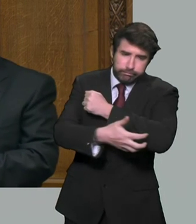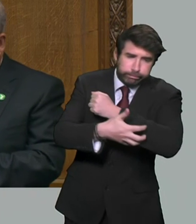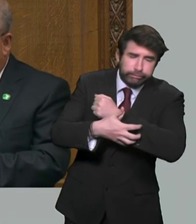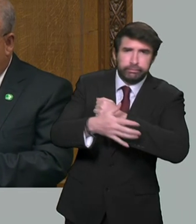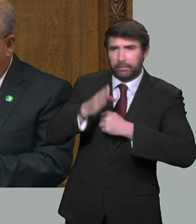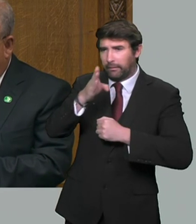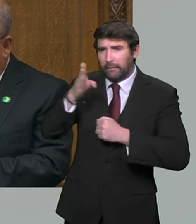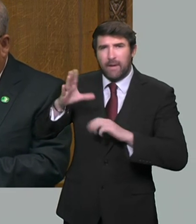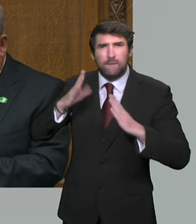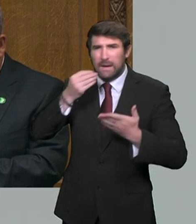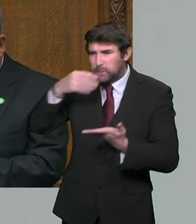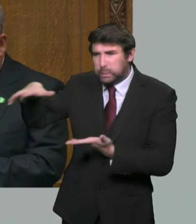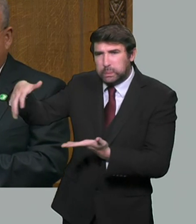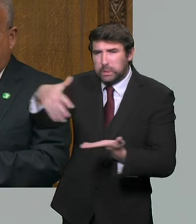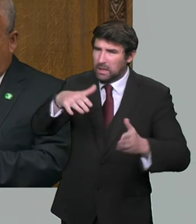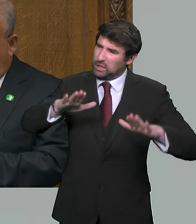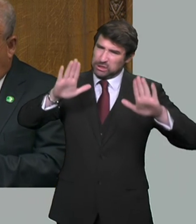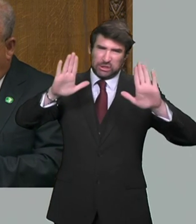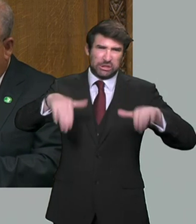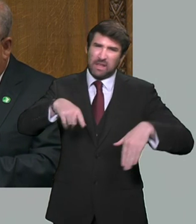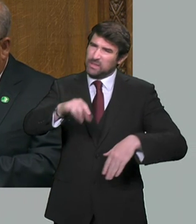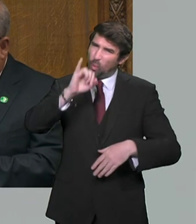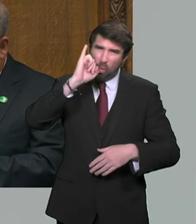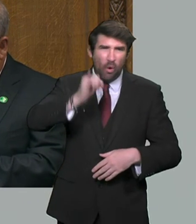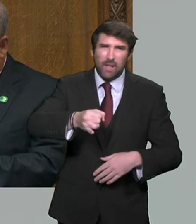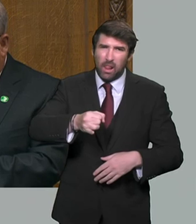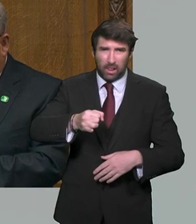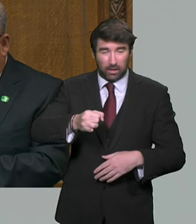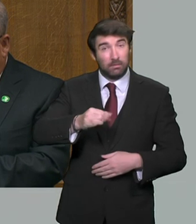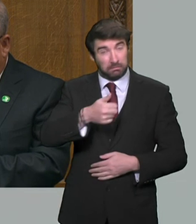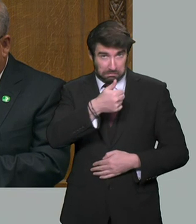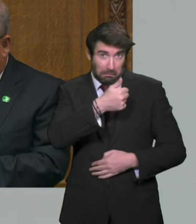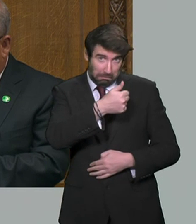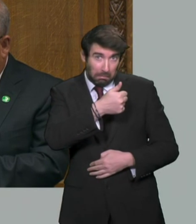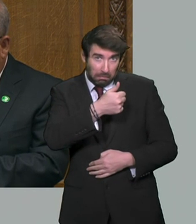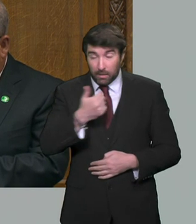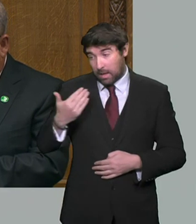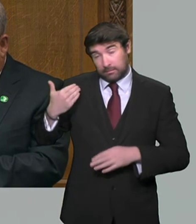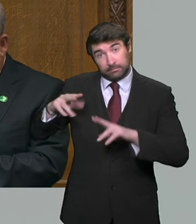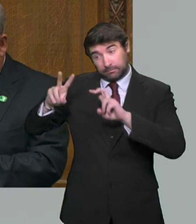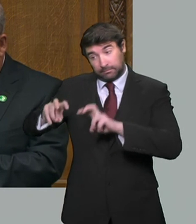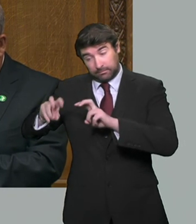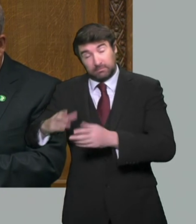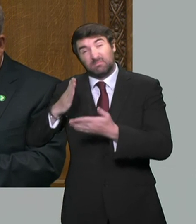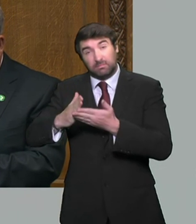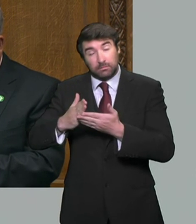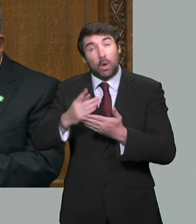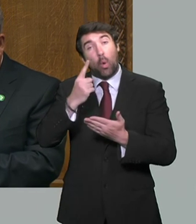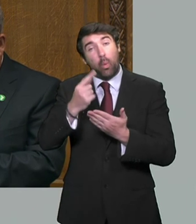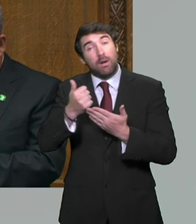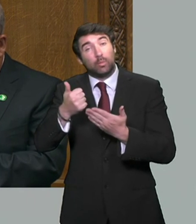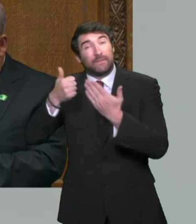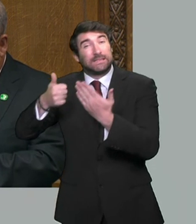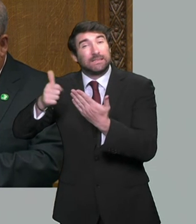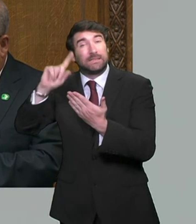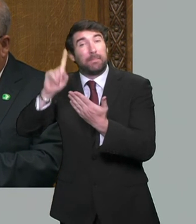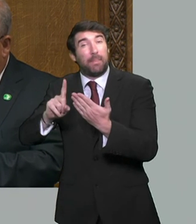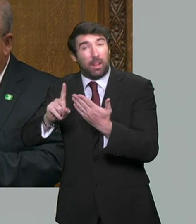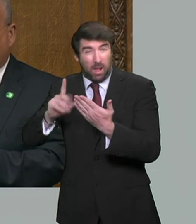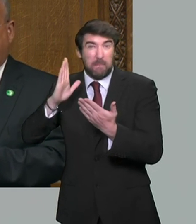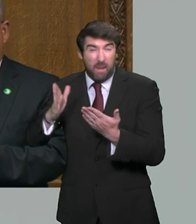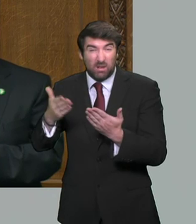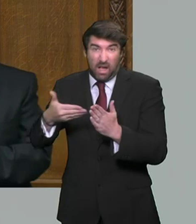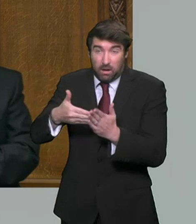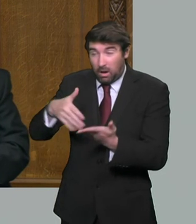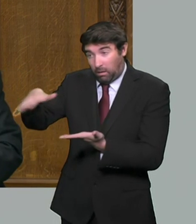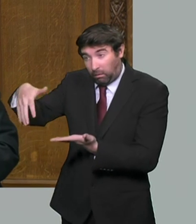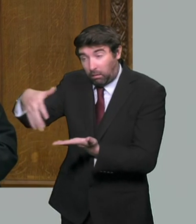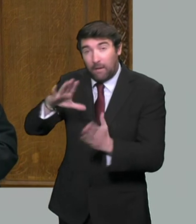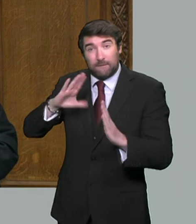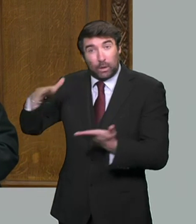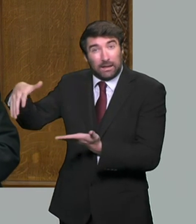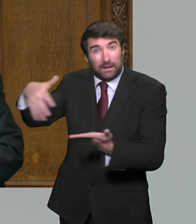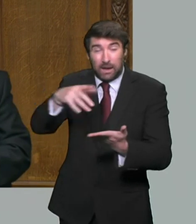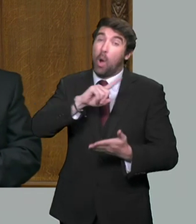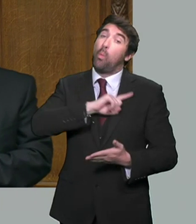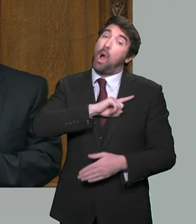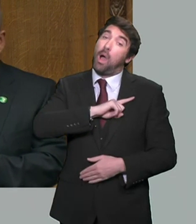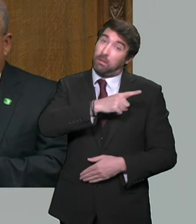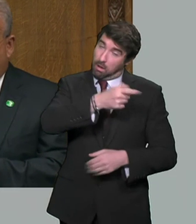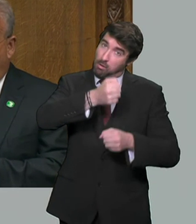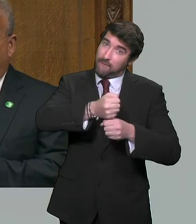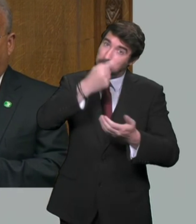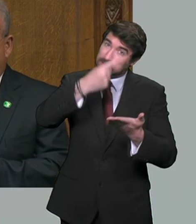Research released by the Trussell Trust today shows that one in six people fear that they will almost certainly have to use a food bank in just four weeks’ time as a result of the Government’s decision to axe the £20 uplift to universal credit.